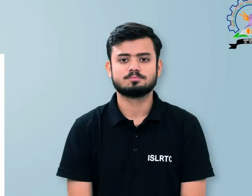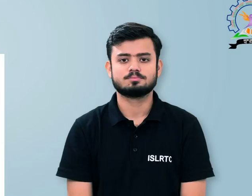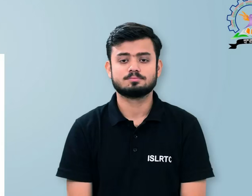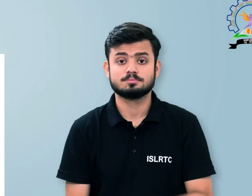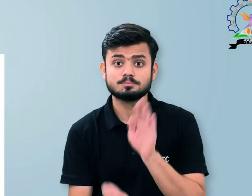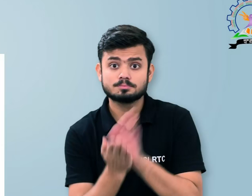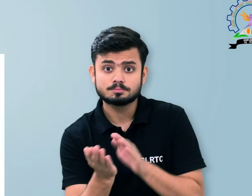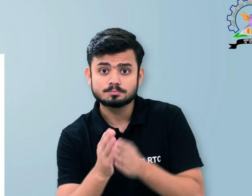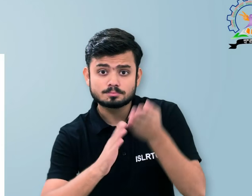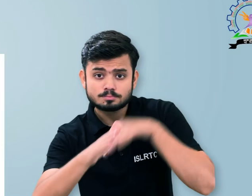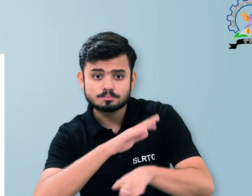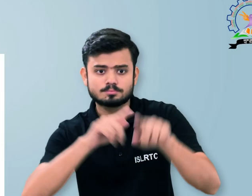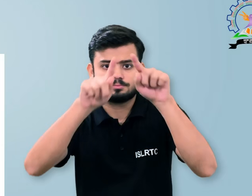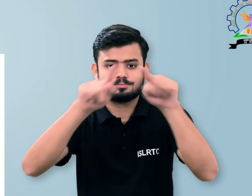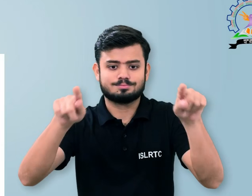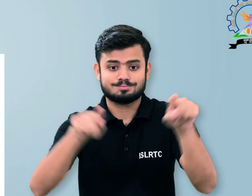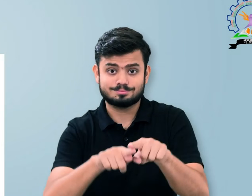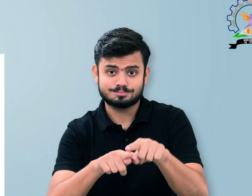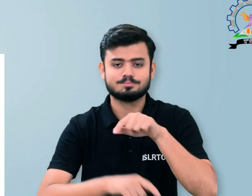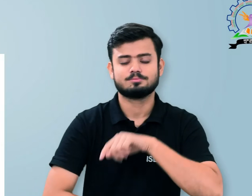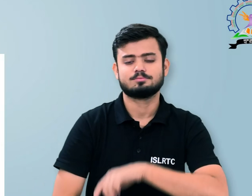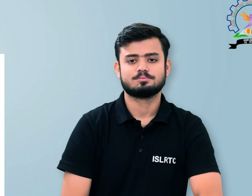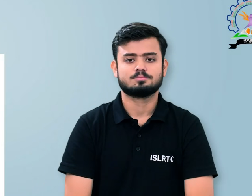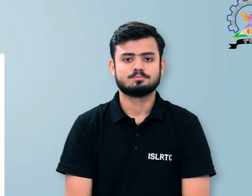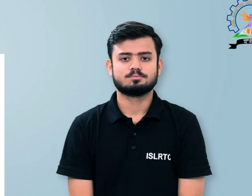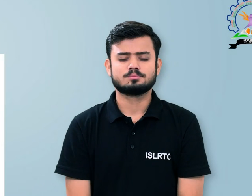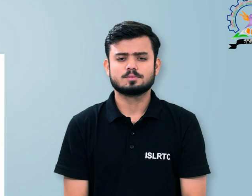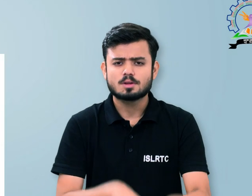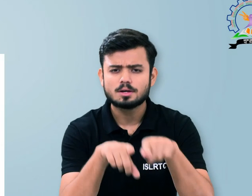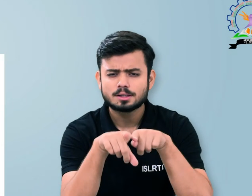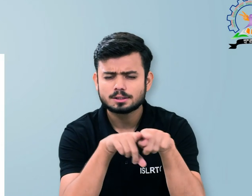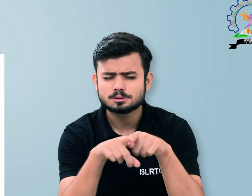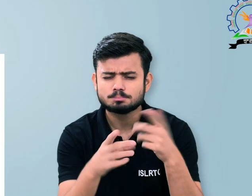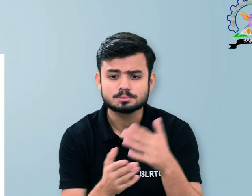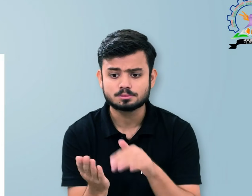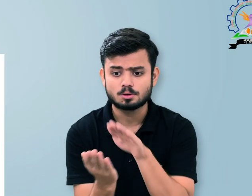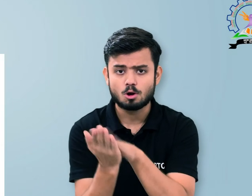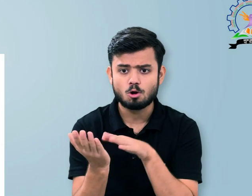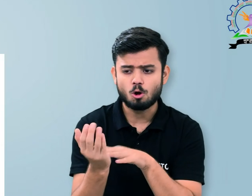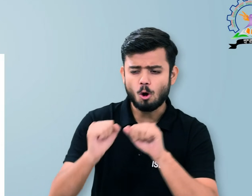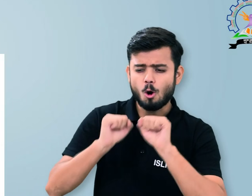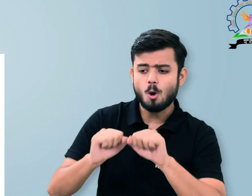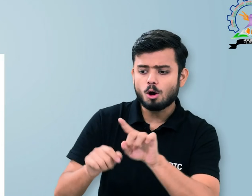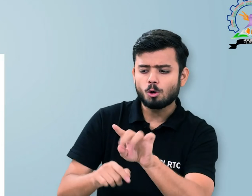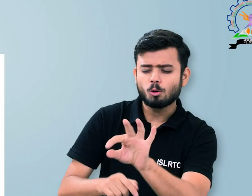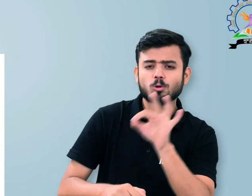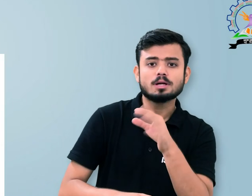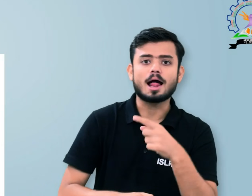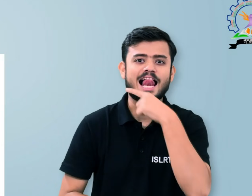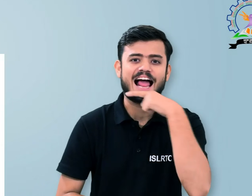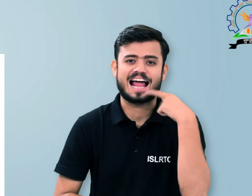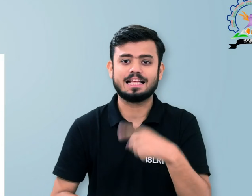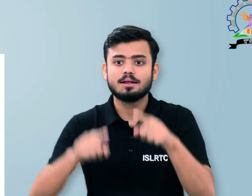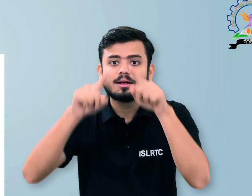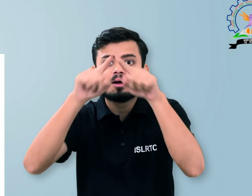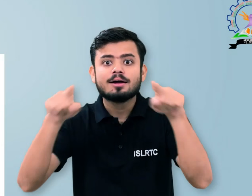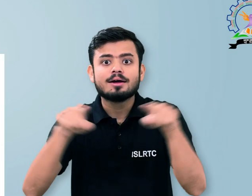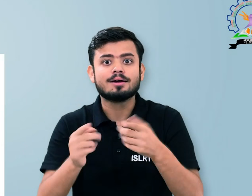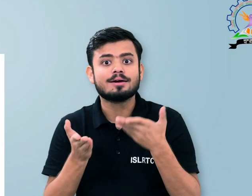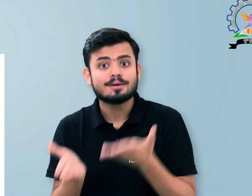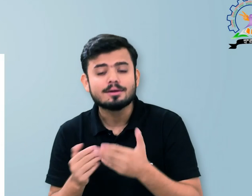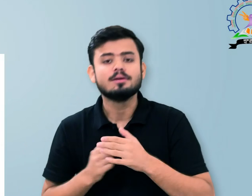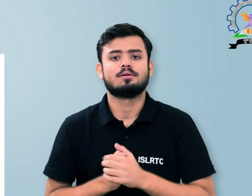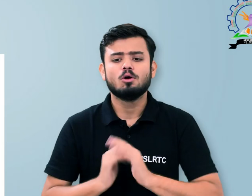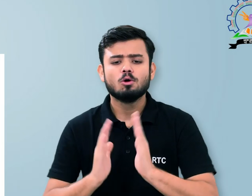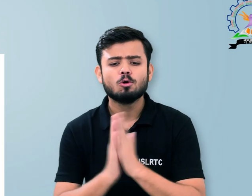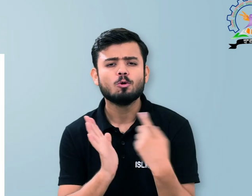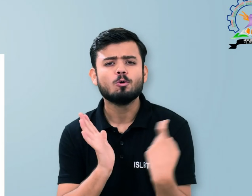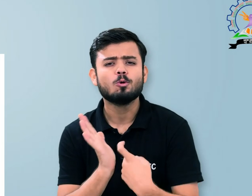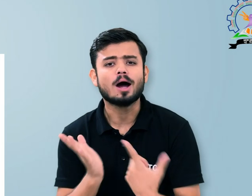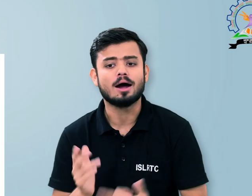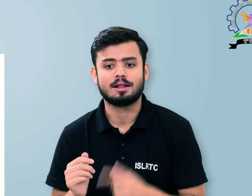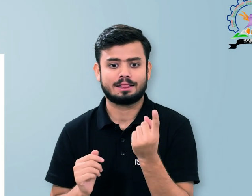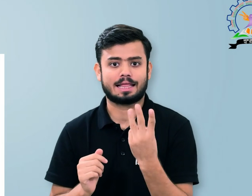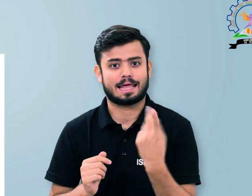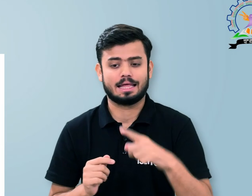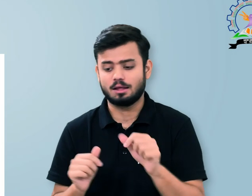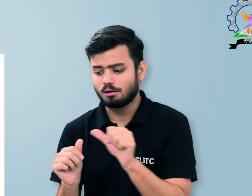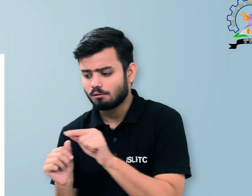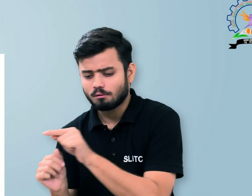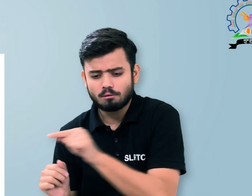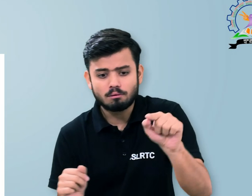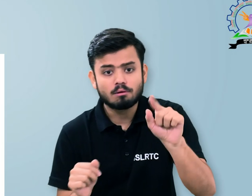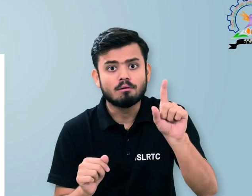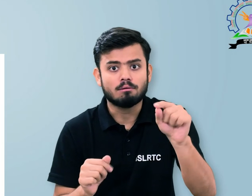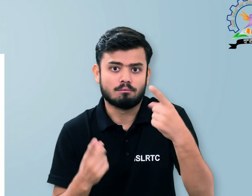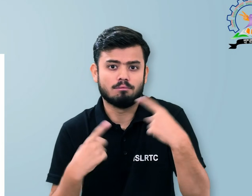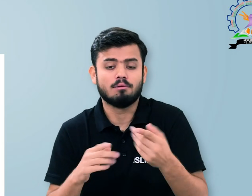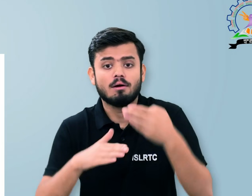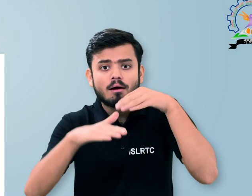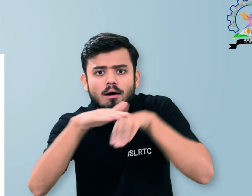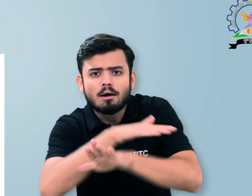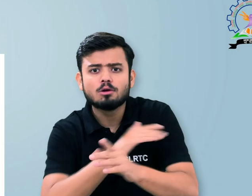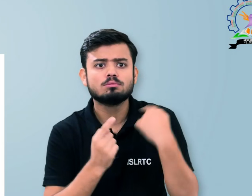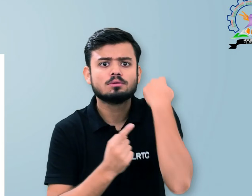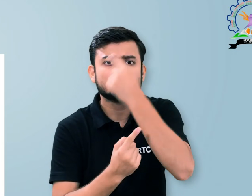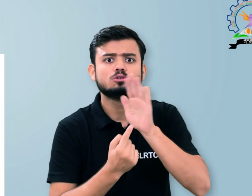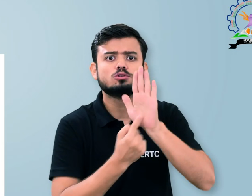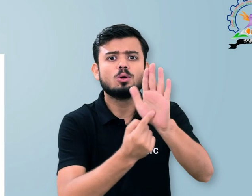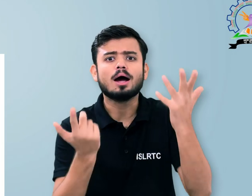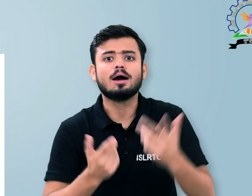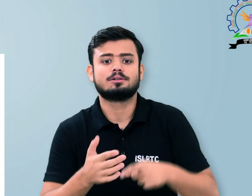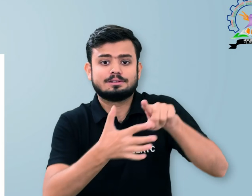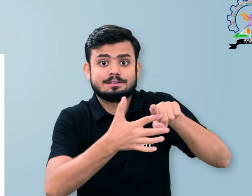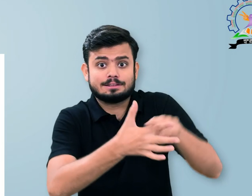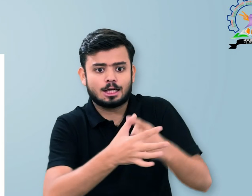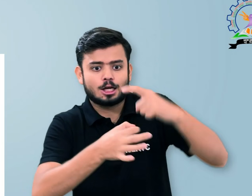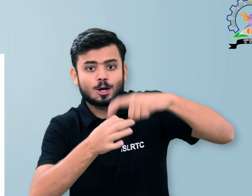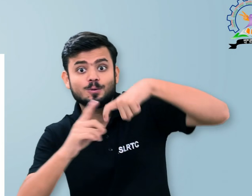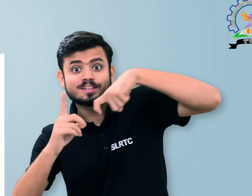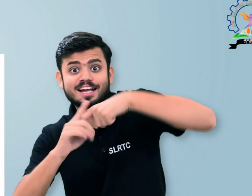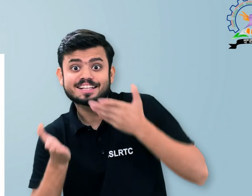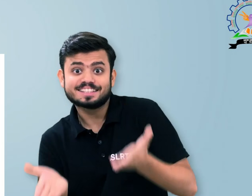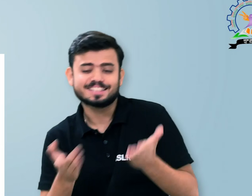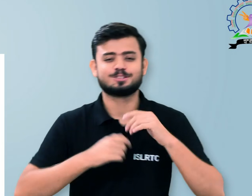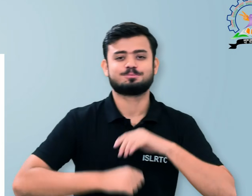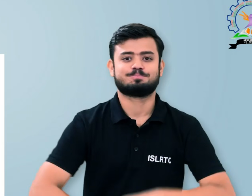Diamonds One of the four suits in a deck of cards, represented by a red diamond shape containing 13 cards (Ace through 10, and three face cards: King, Queen, and Jack).